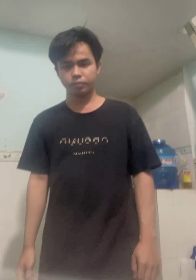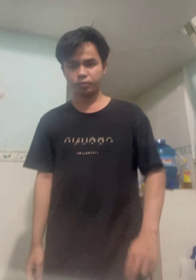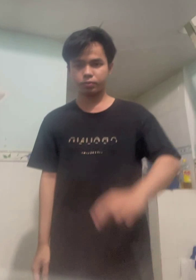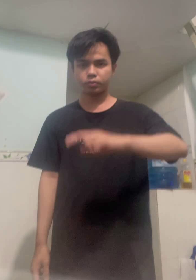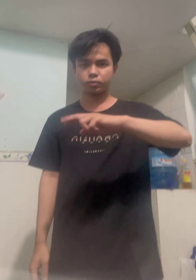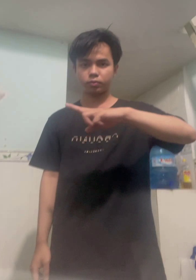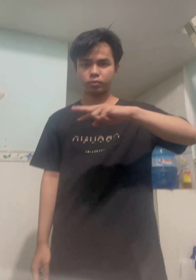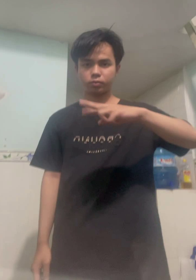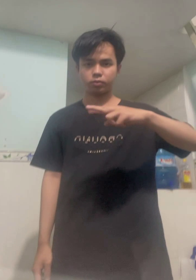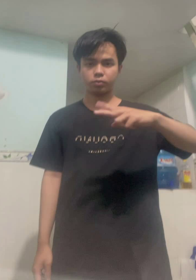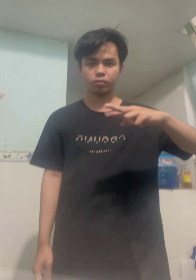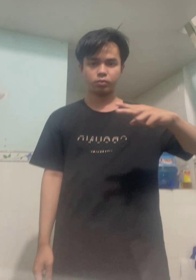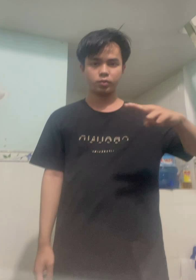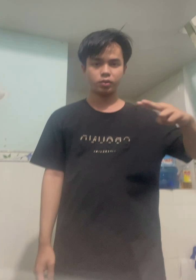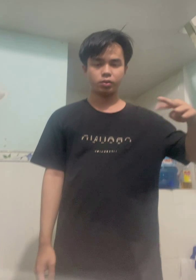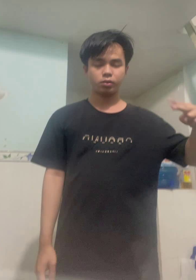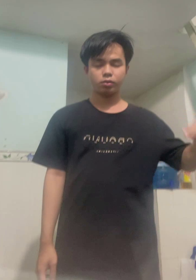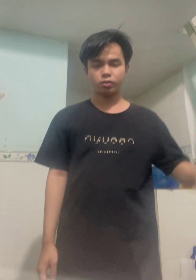boi